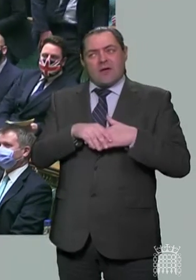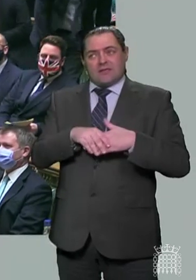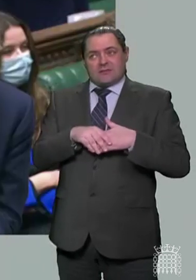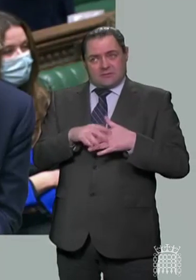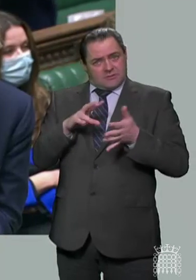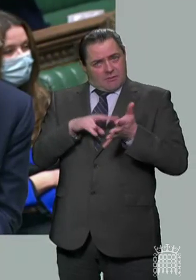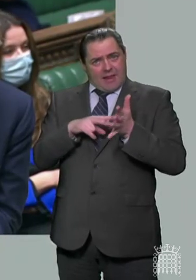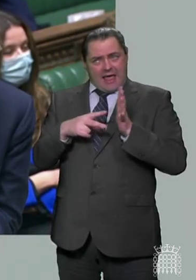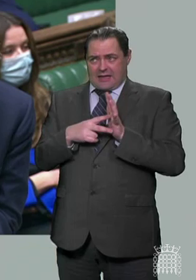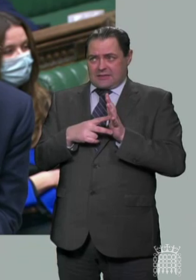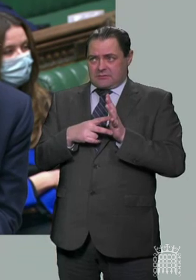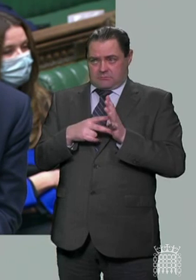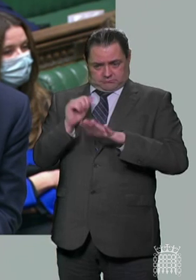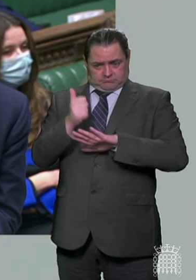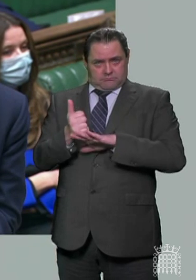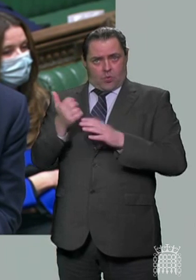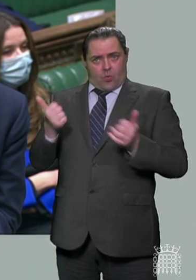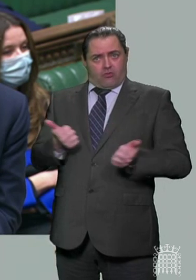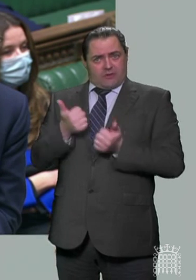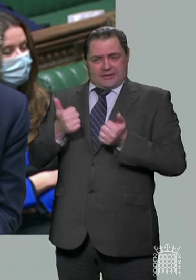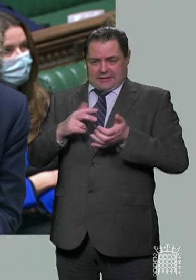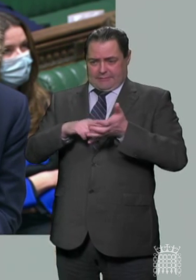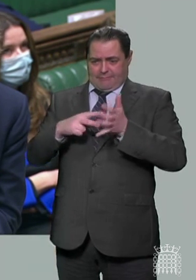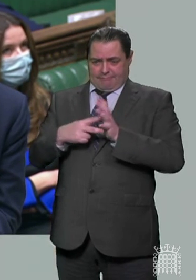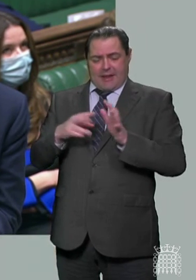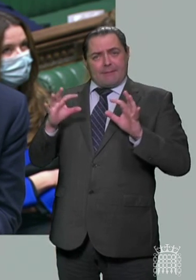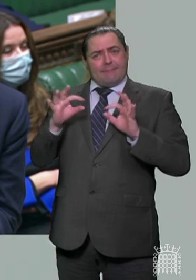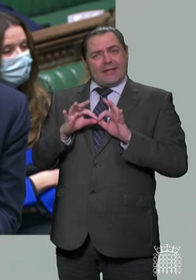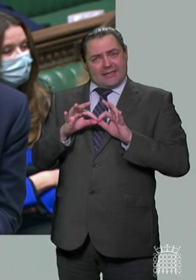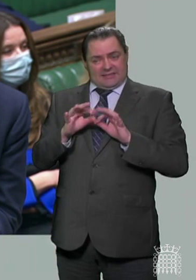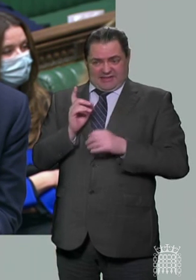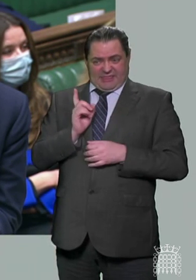The plan is the one that we have in place.